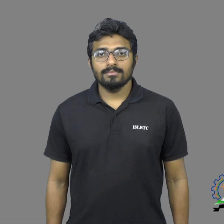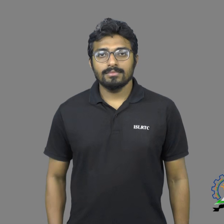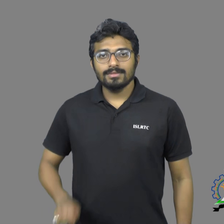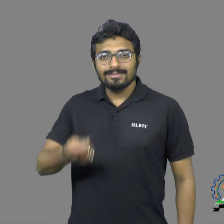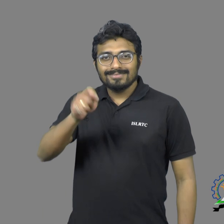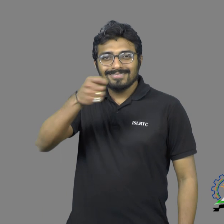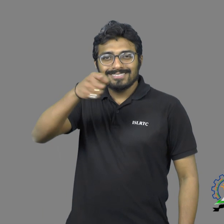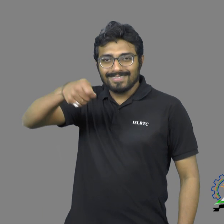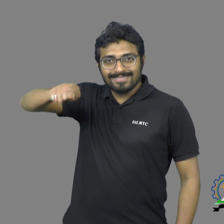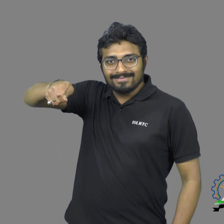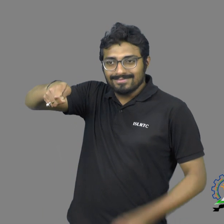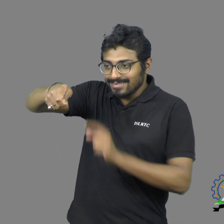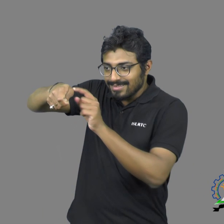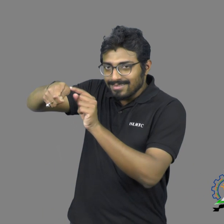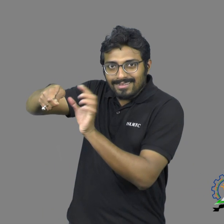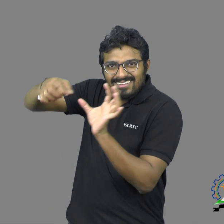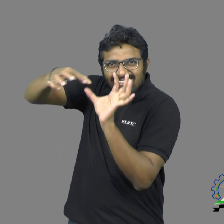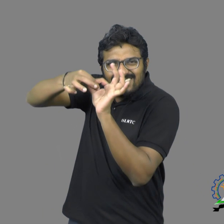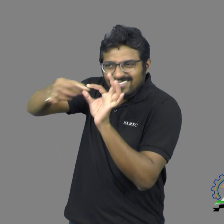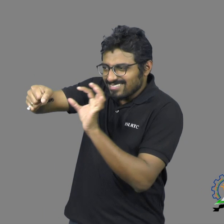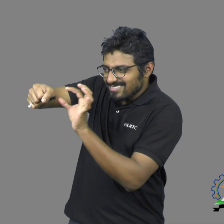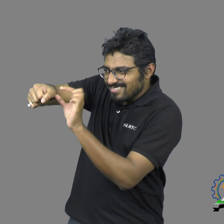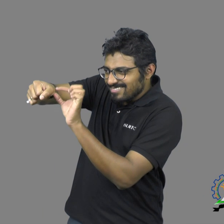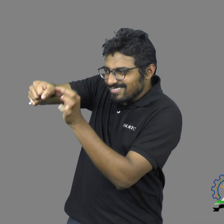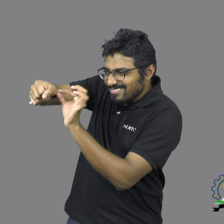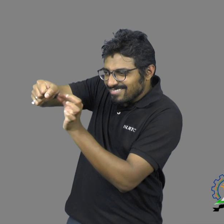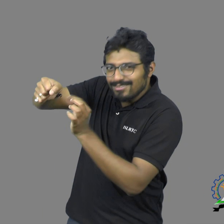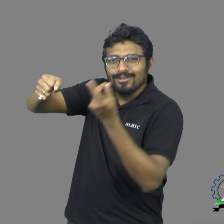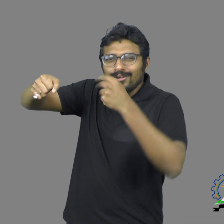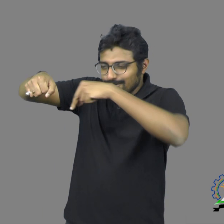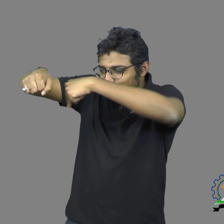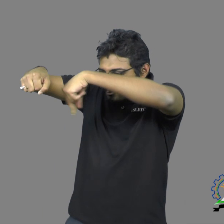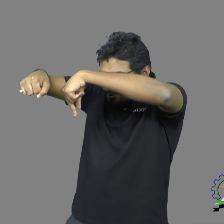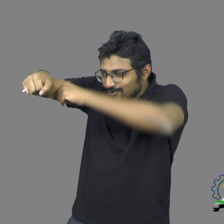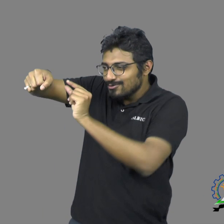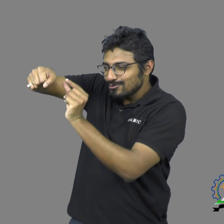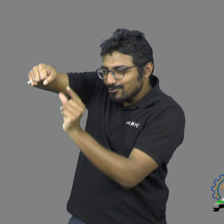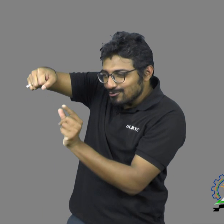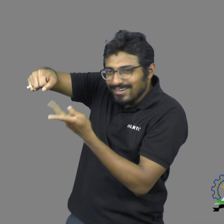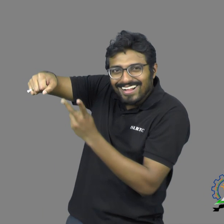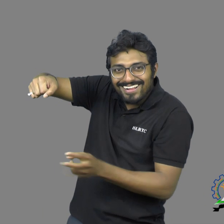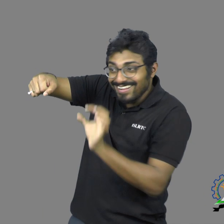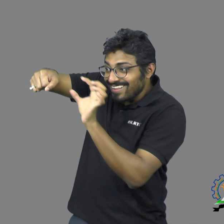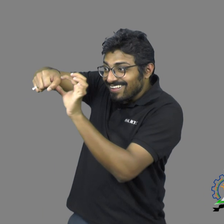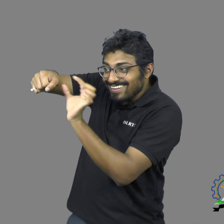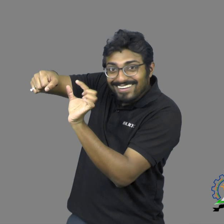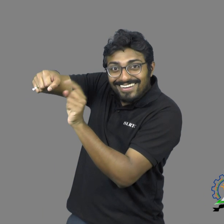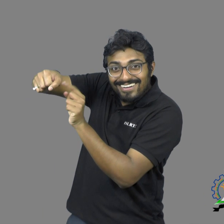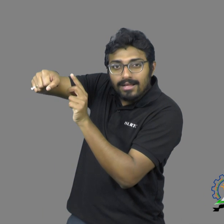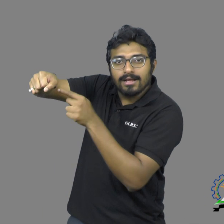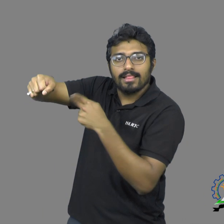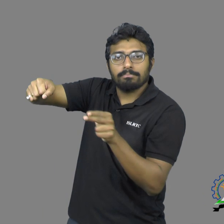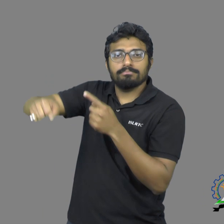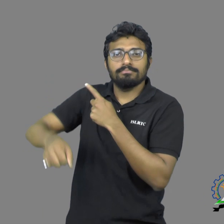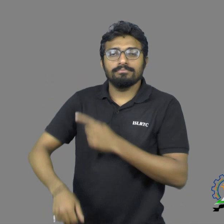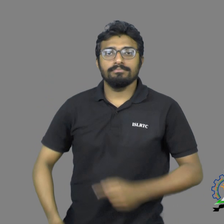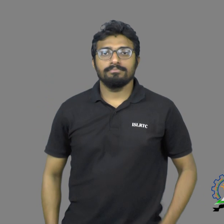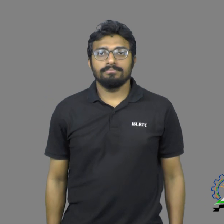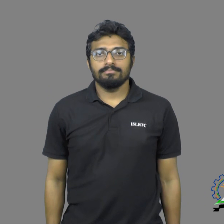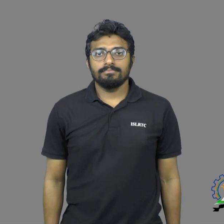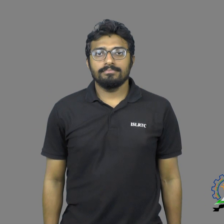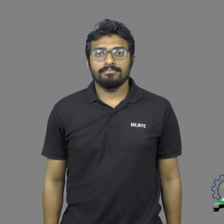Key Ring Key Chain